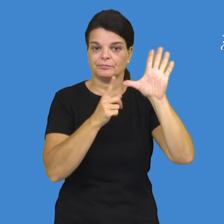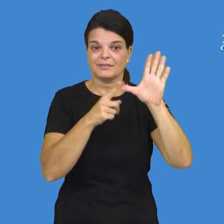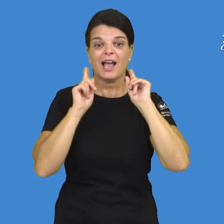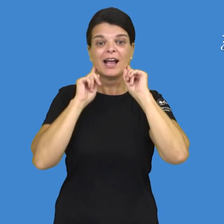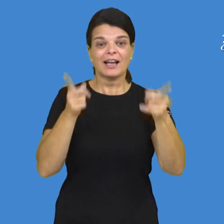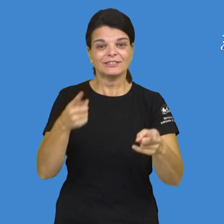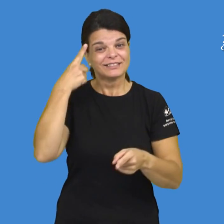caso